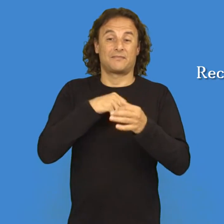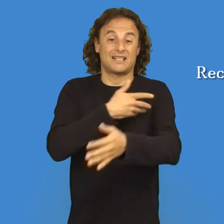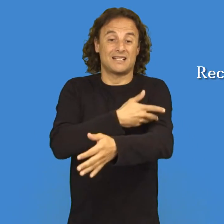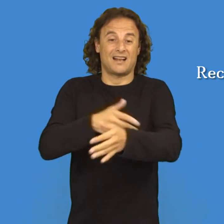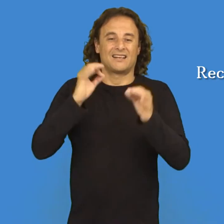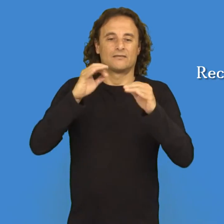sangre